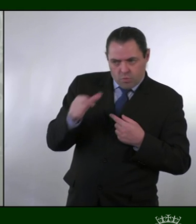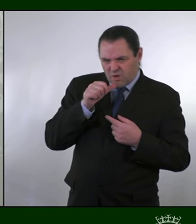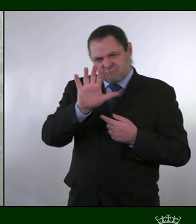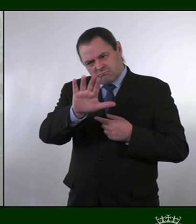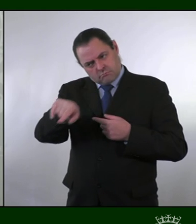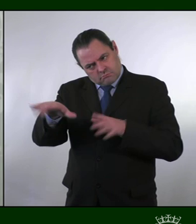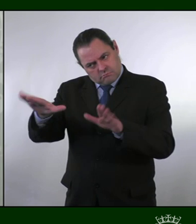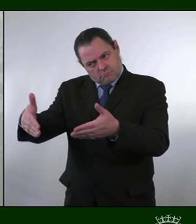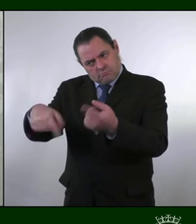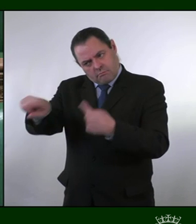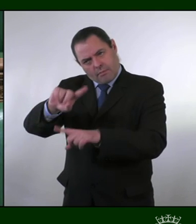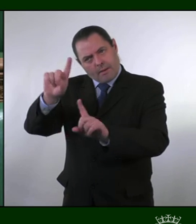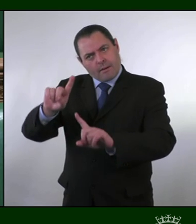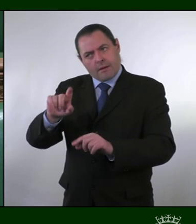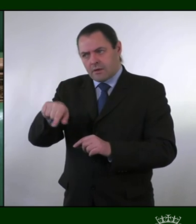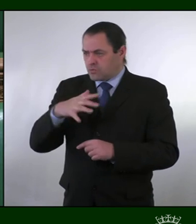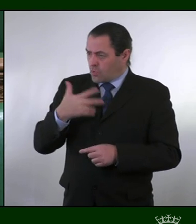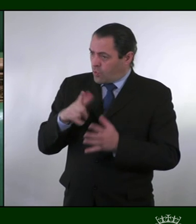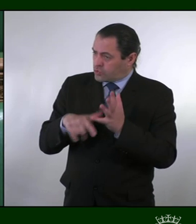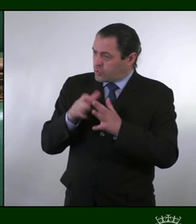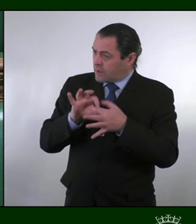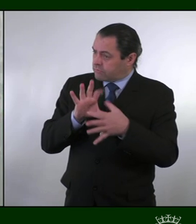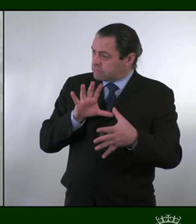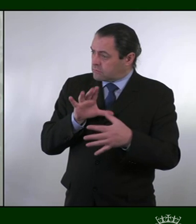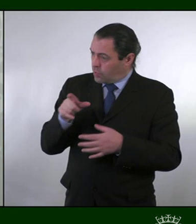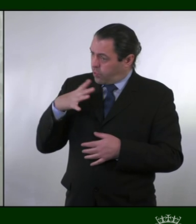Will he say so now—that he opposes the break-up of the United Kingdom?